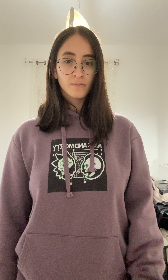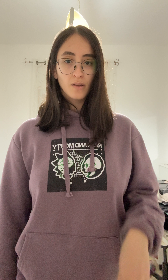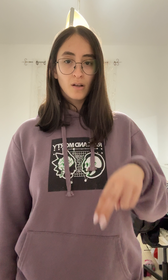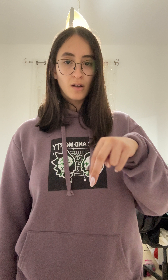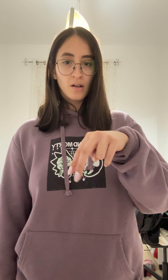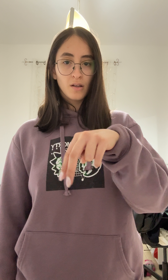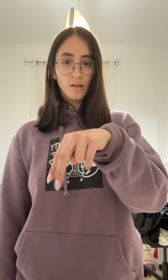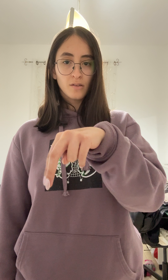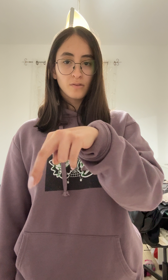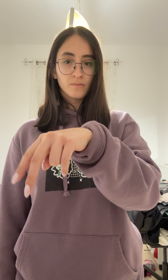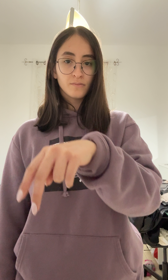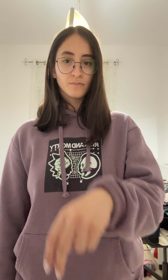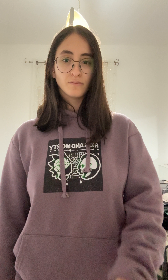ללכת